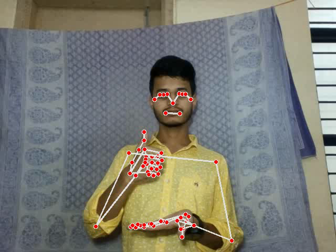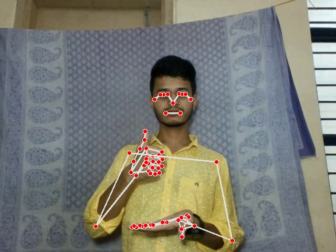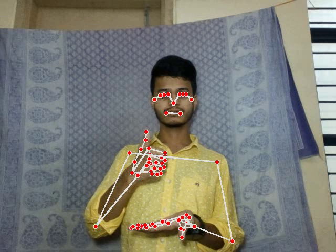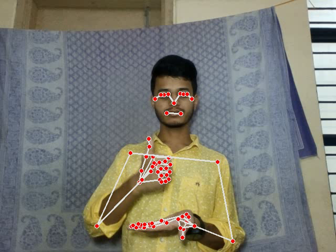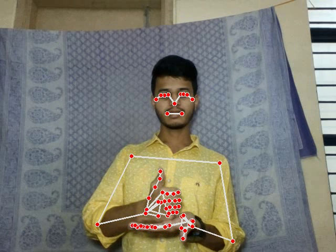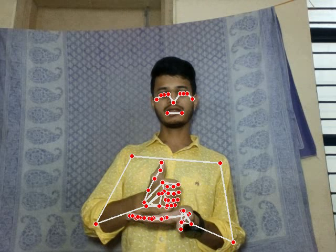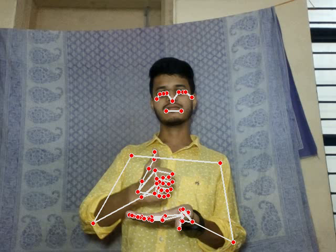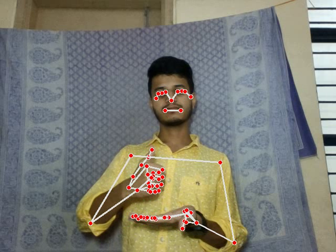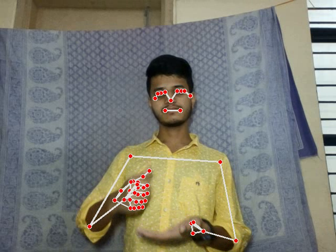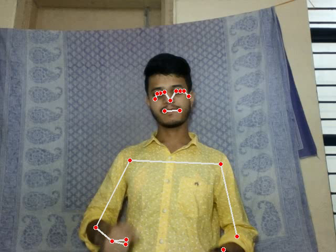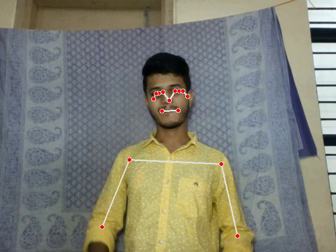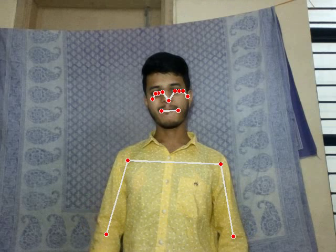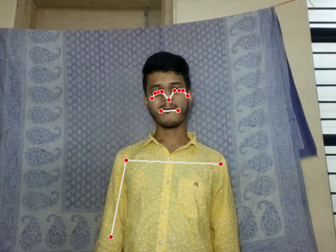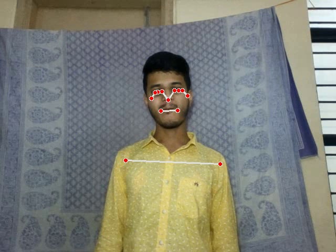help